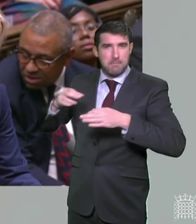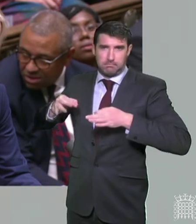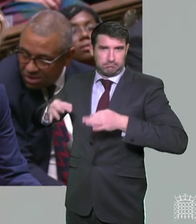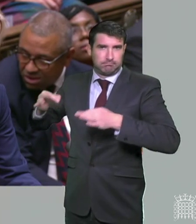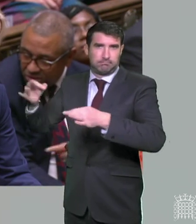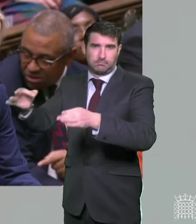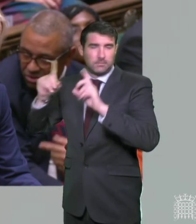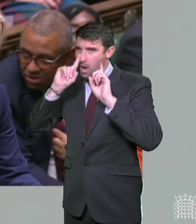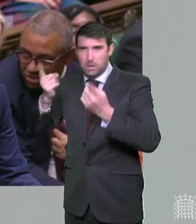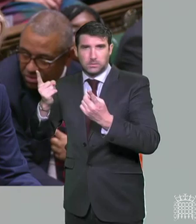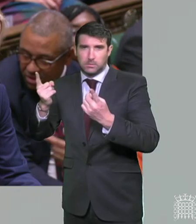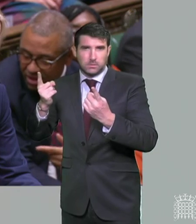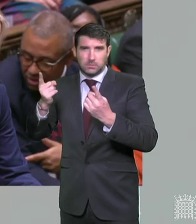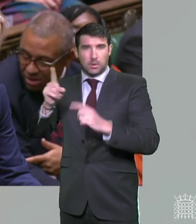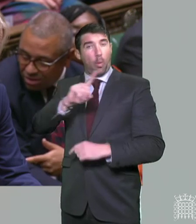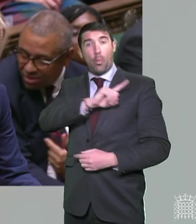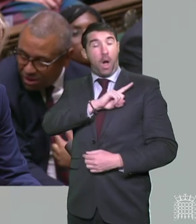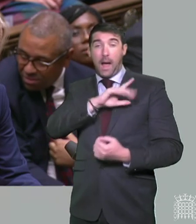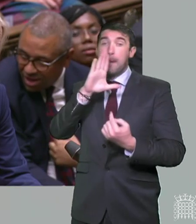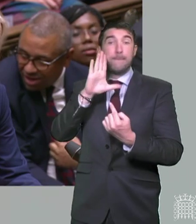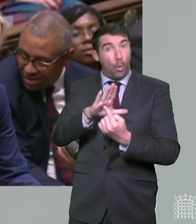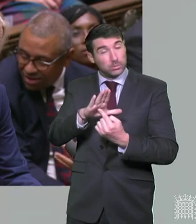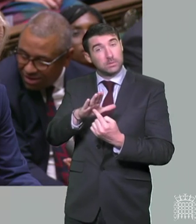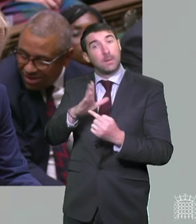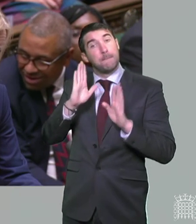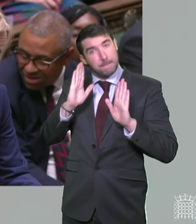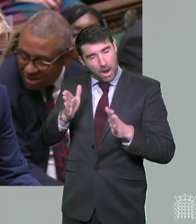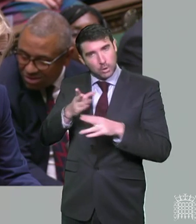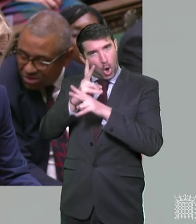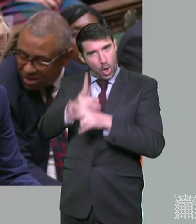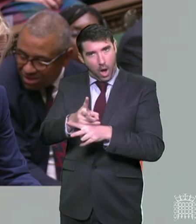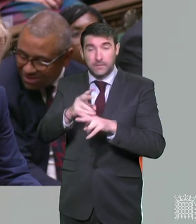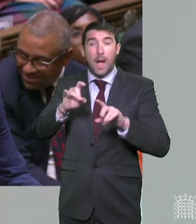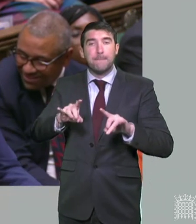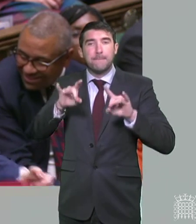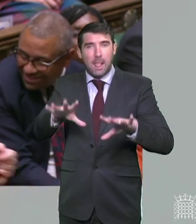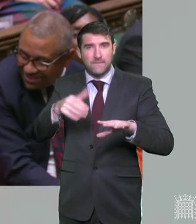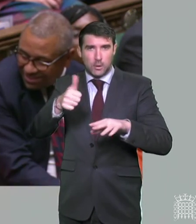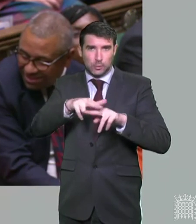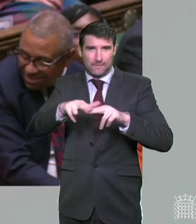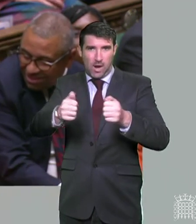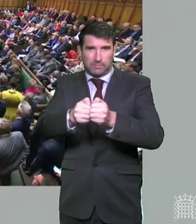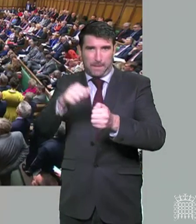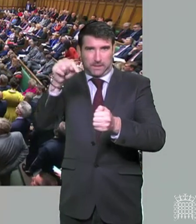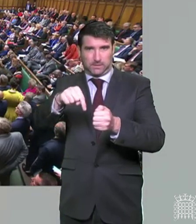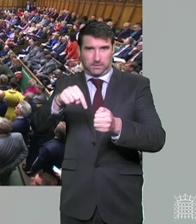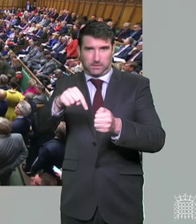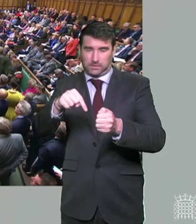1 priority is protecting the supremacy of the Belfast/Good Friday agreement.